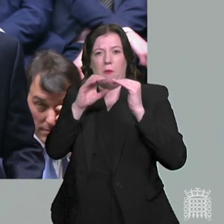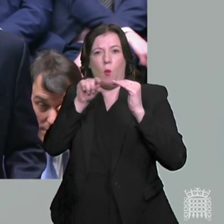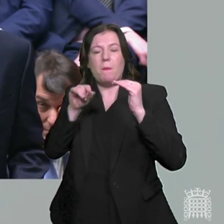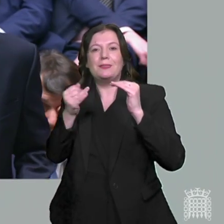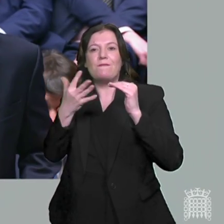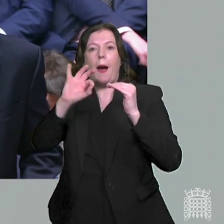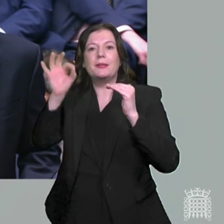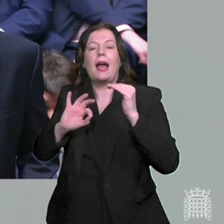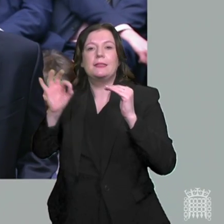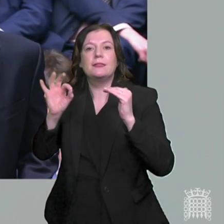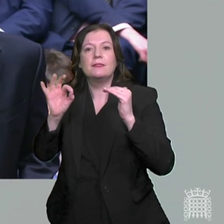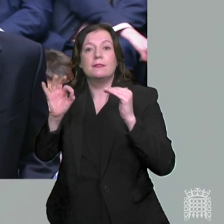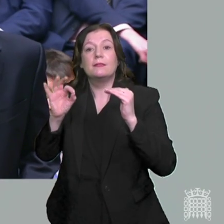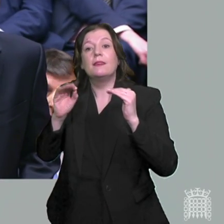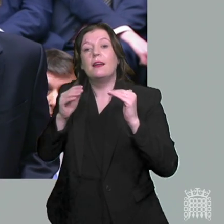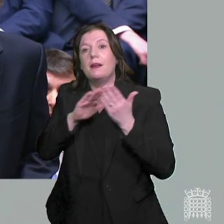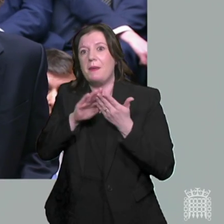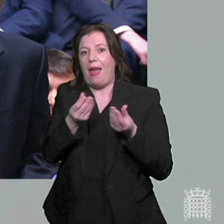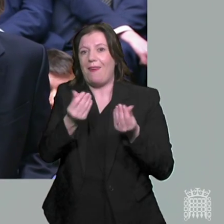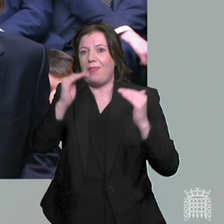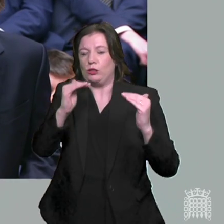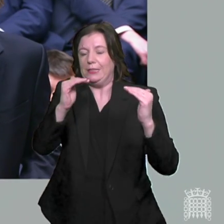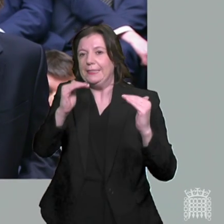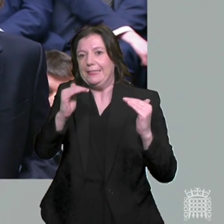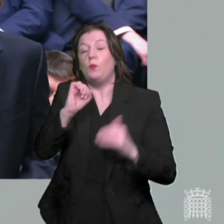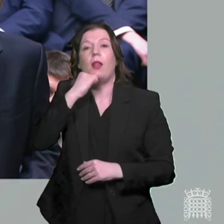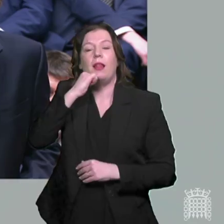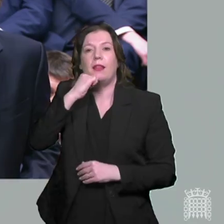this year, lowering inflation when it is particularly high.